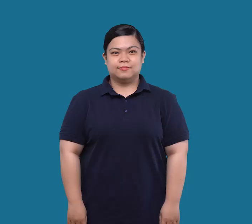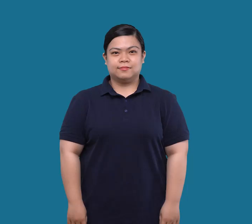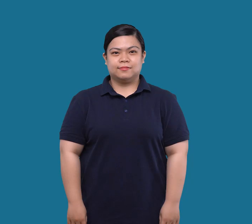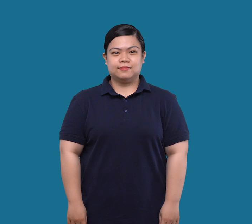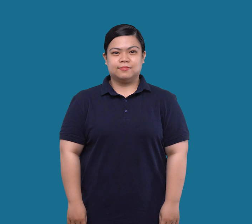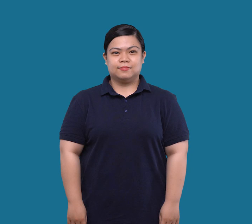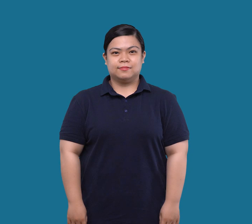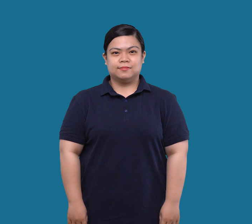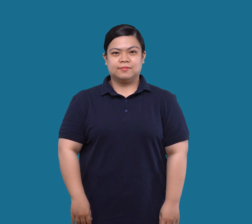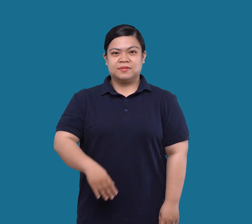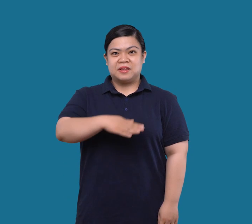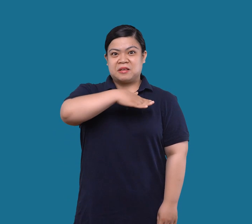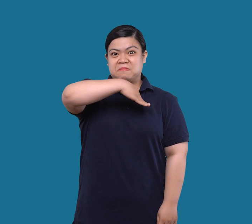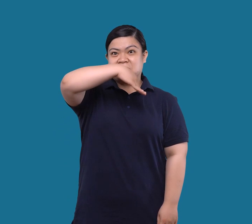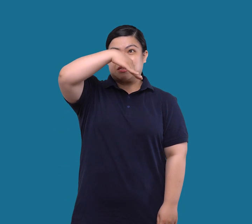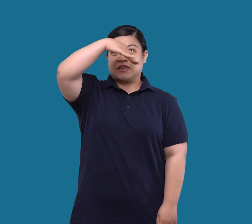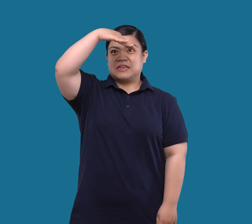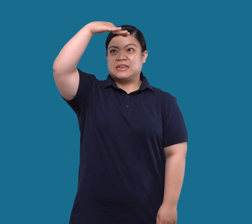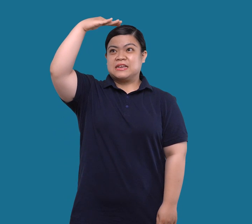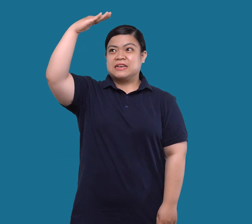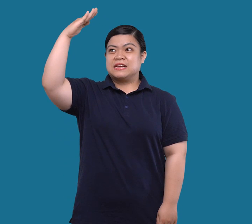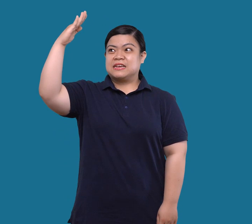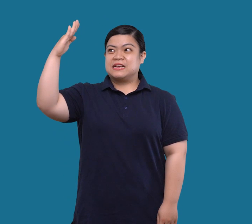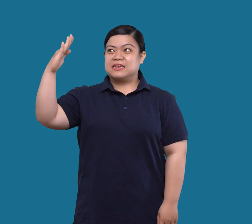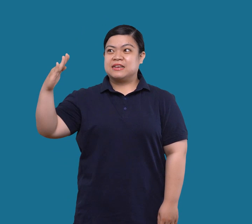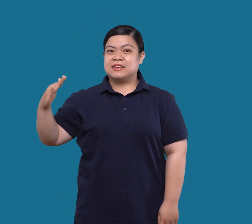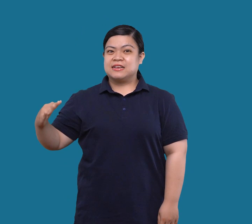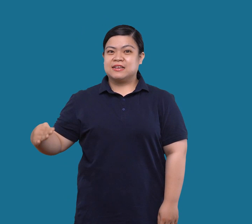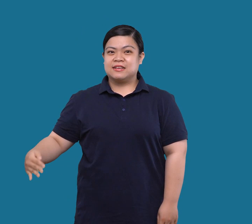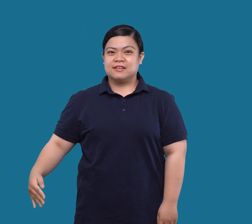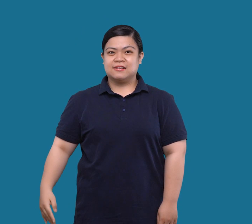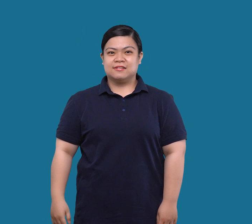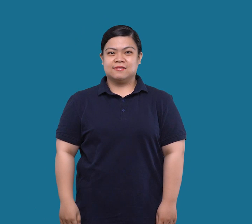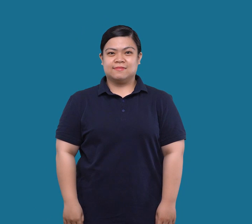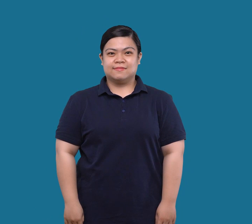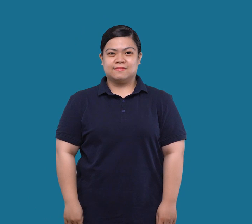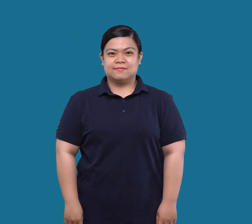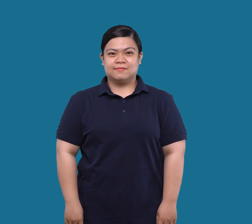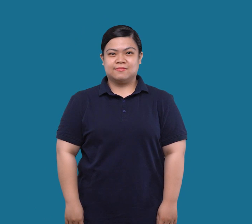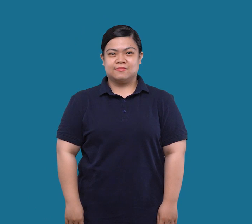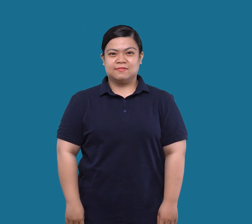núi cao